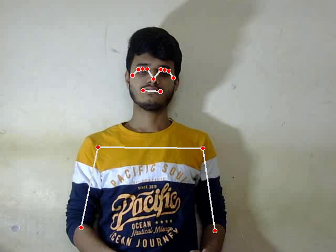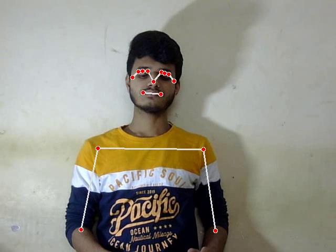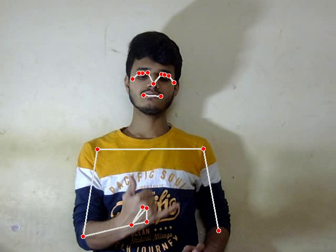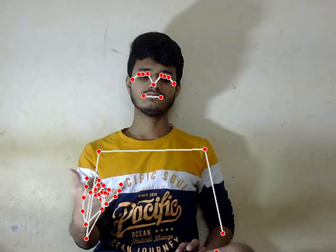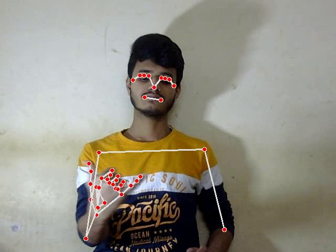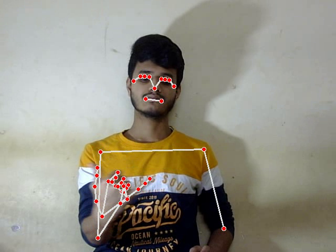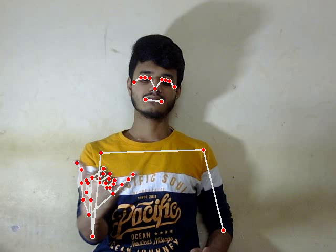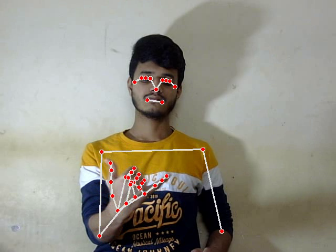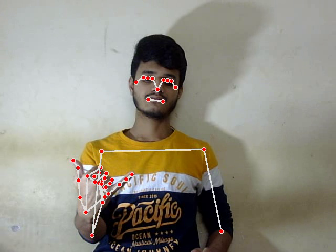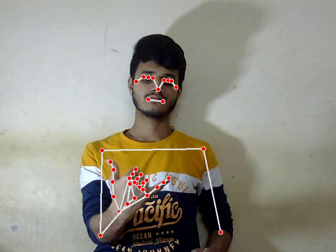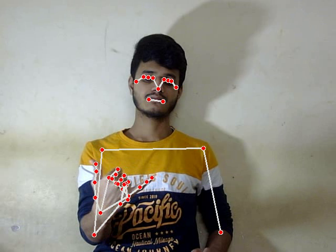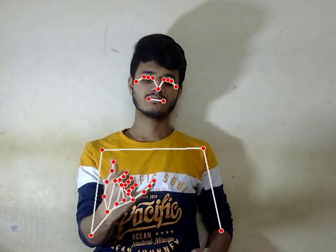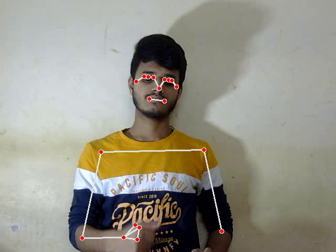same